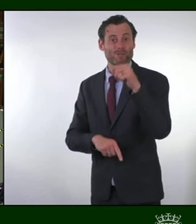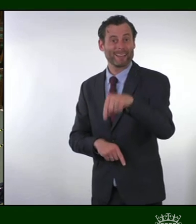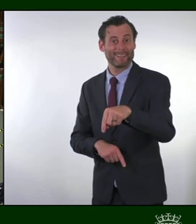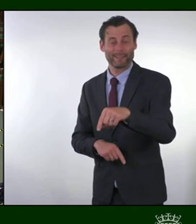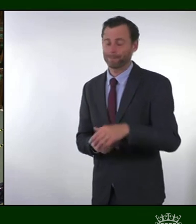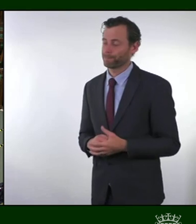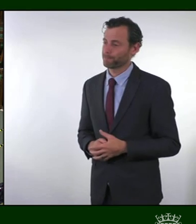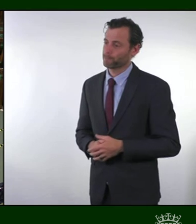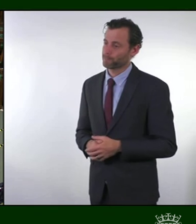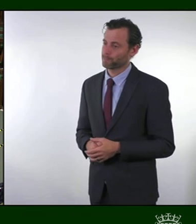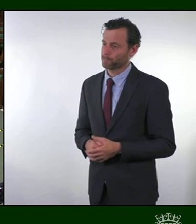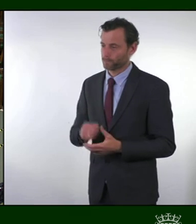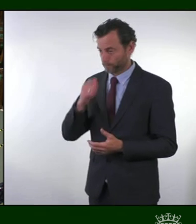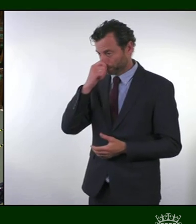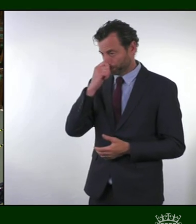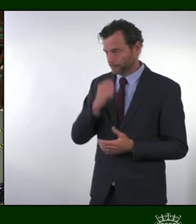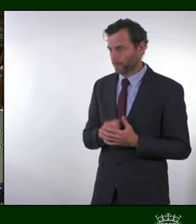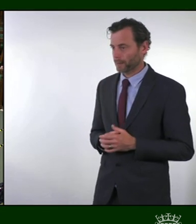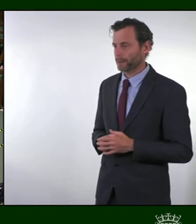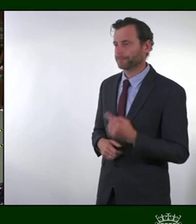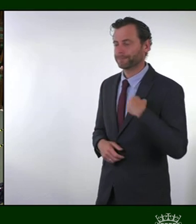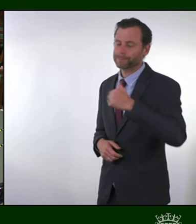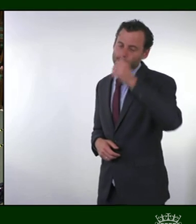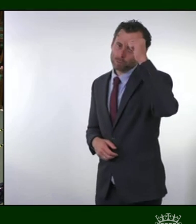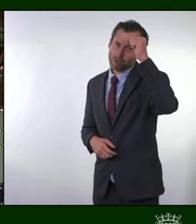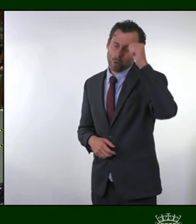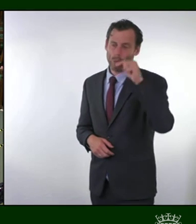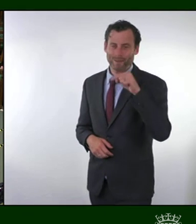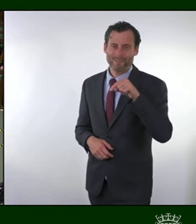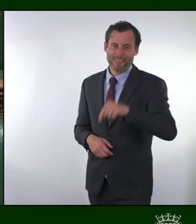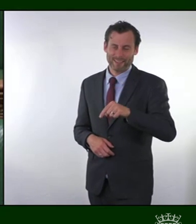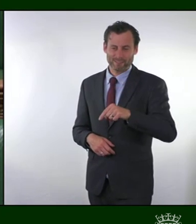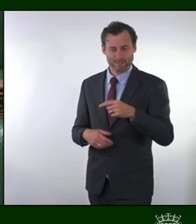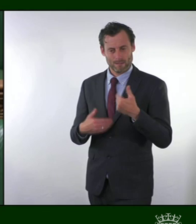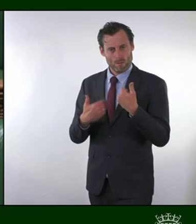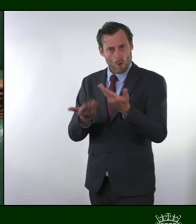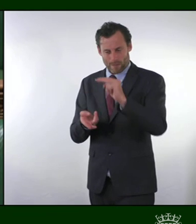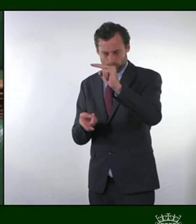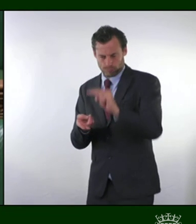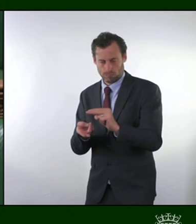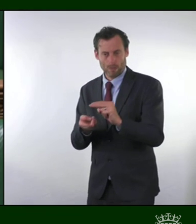I know that this will make a big difference. It is important, though, that it is time limited.